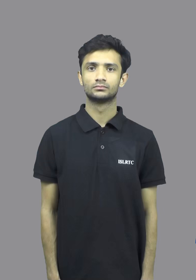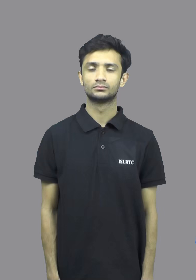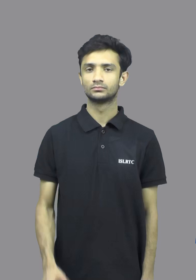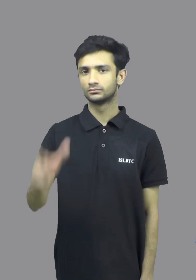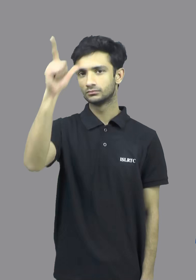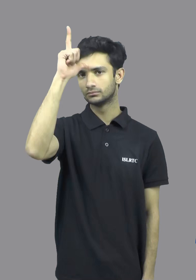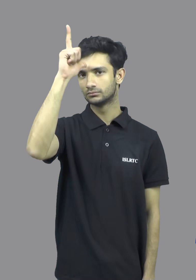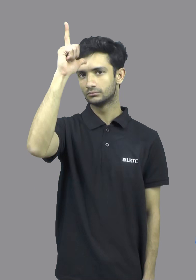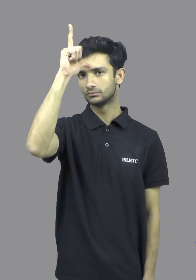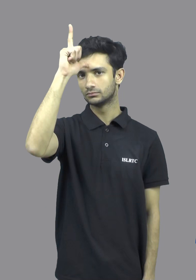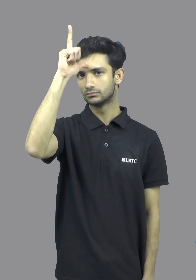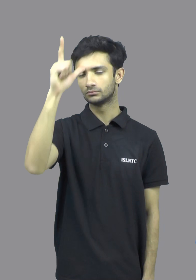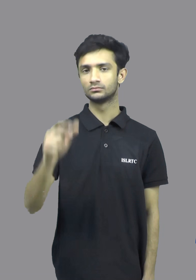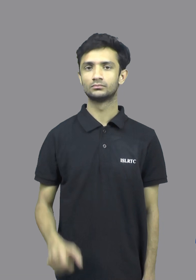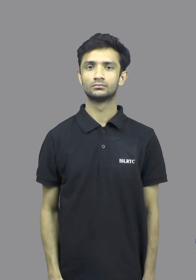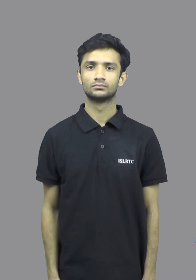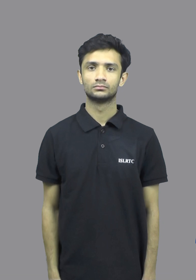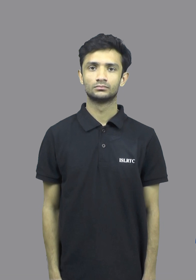Jordan